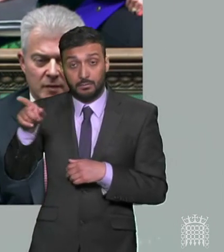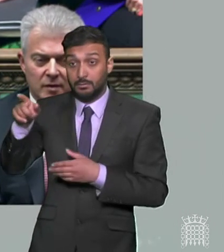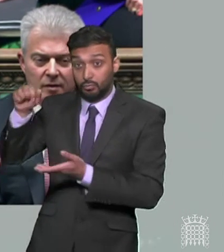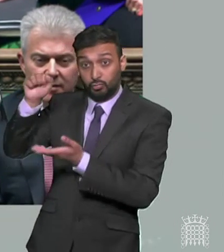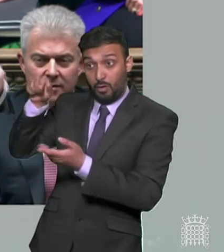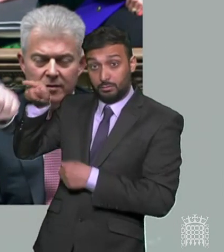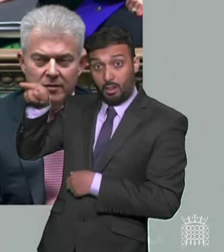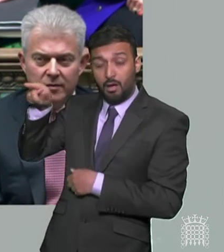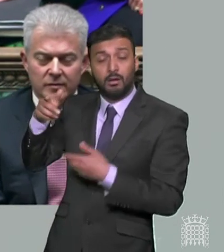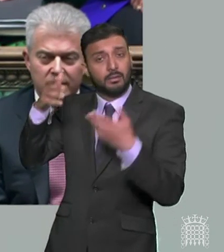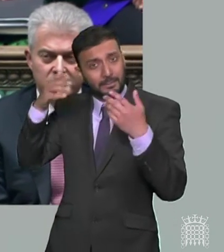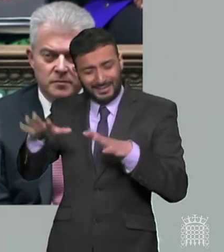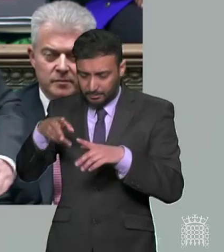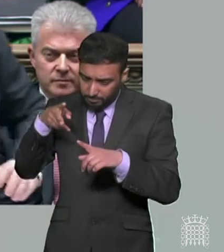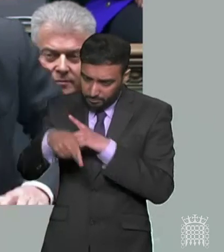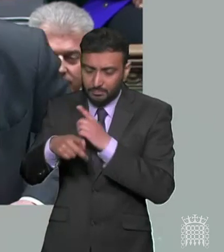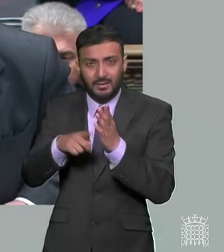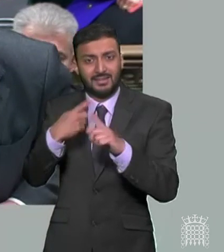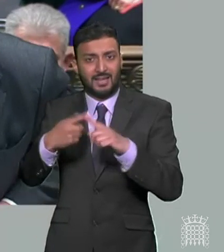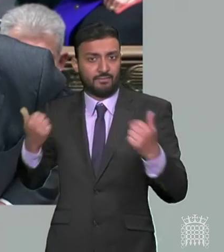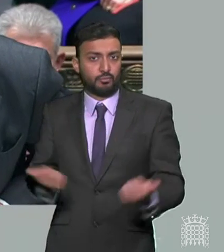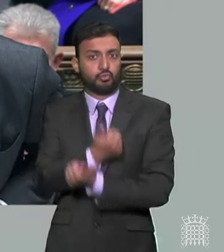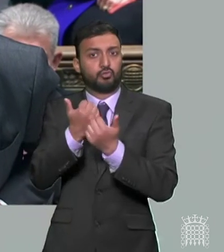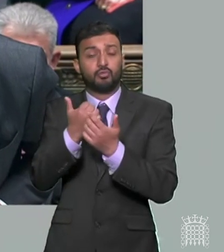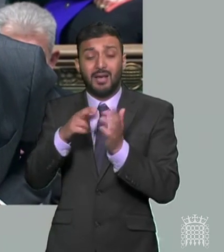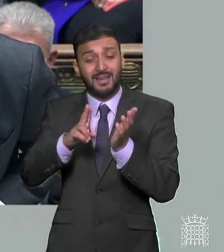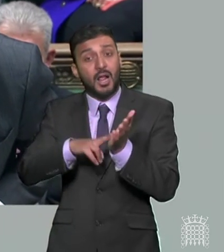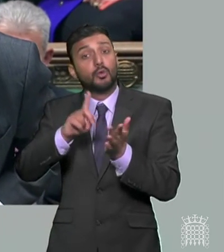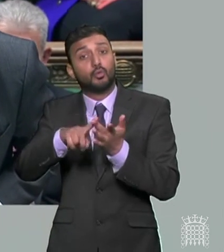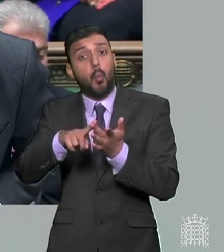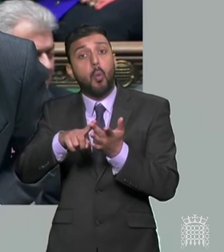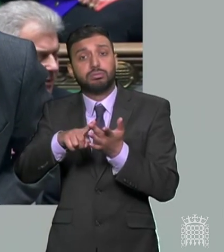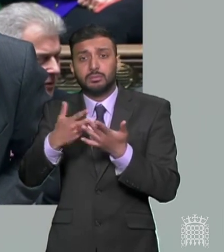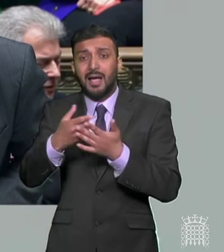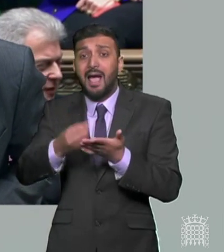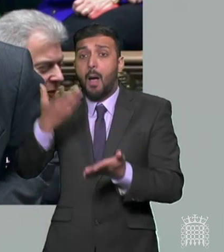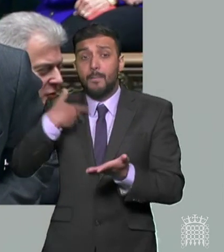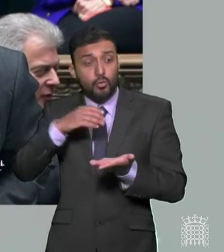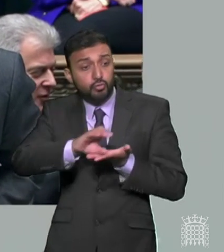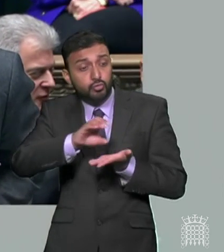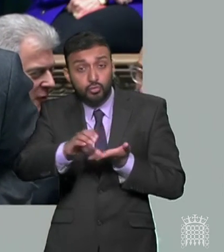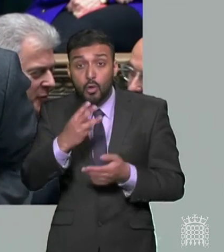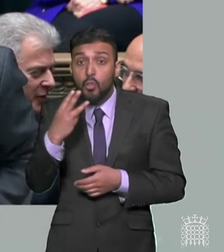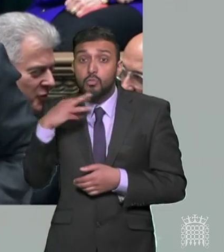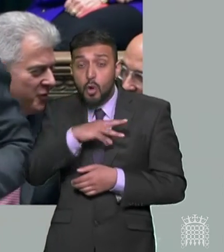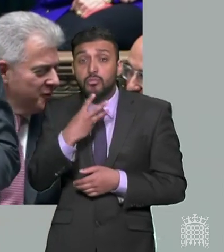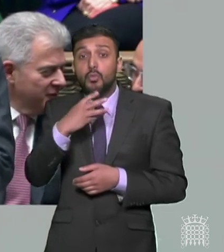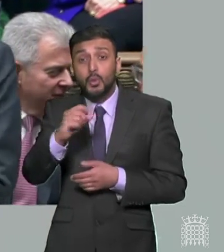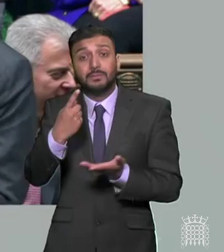The national insurance contribution went down by an average of £330.